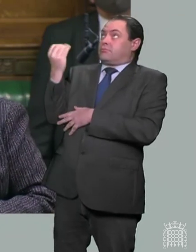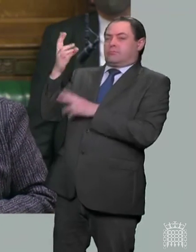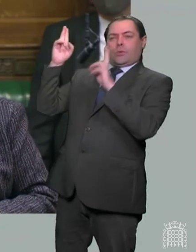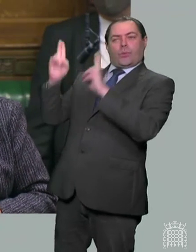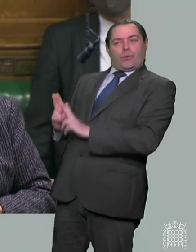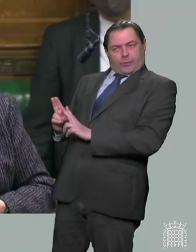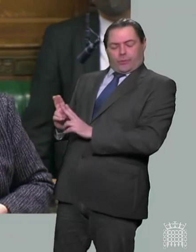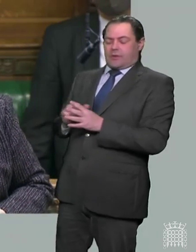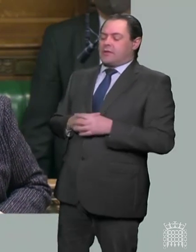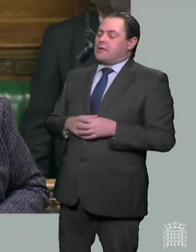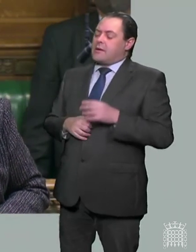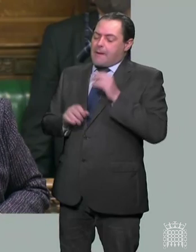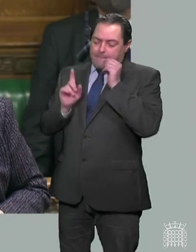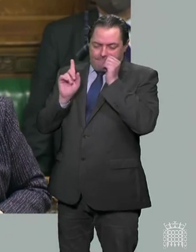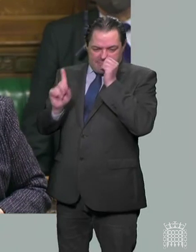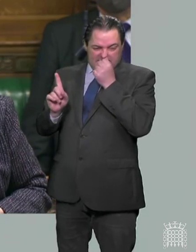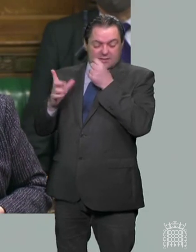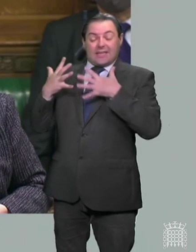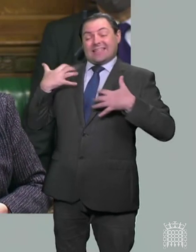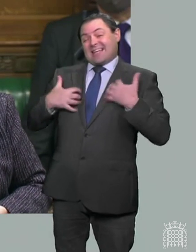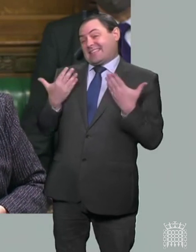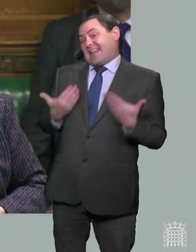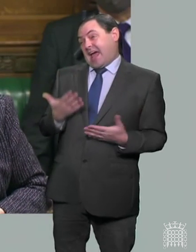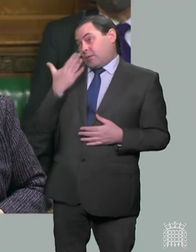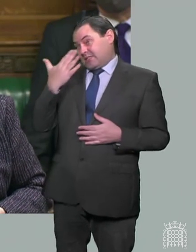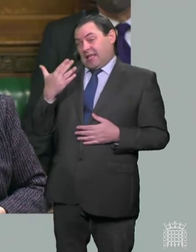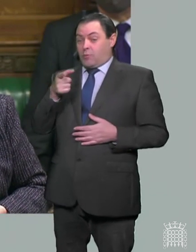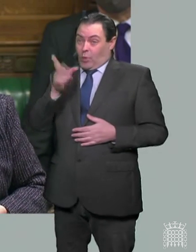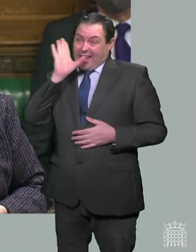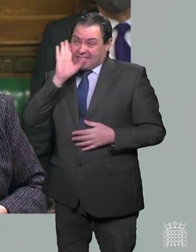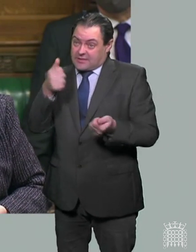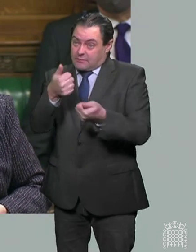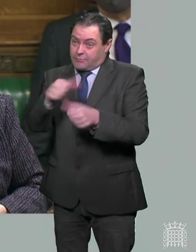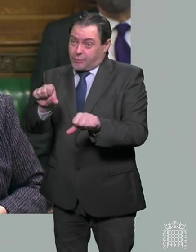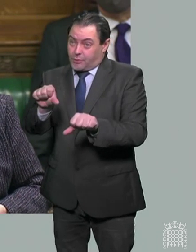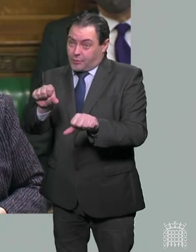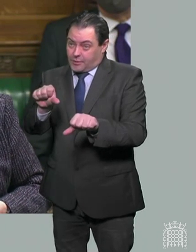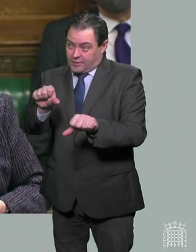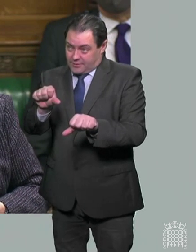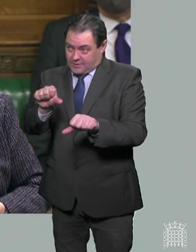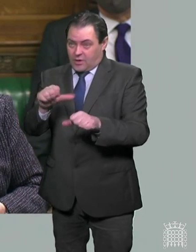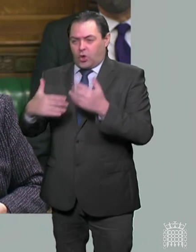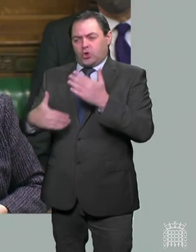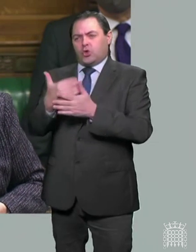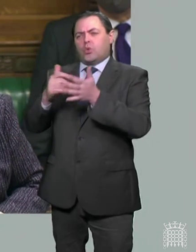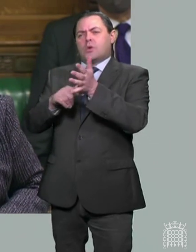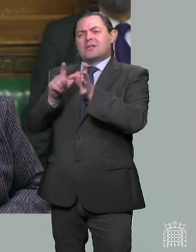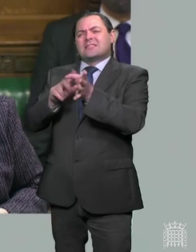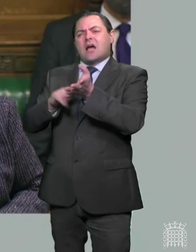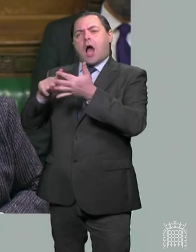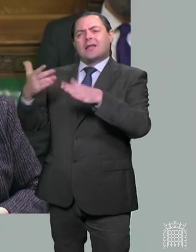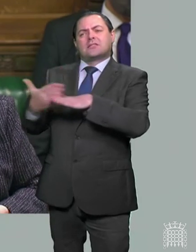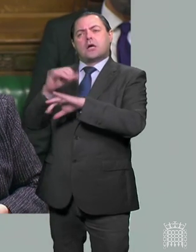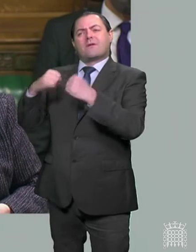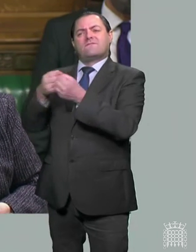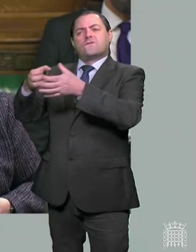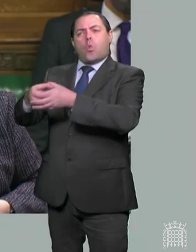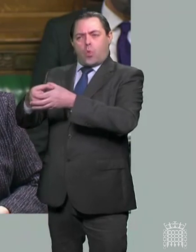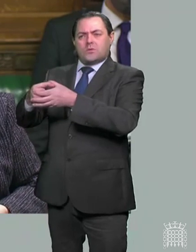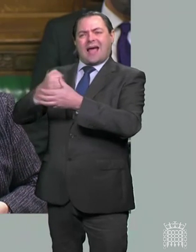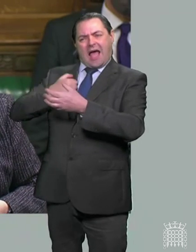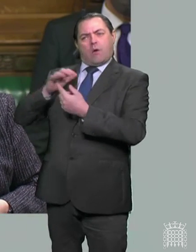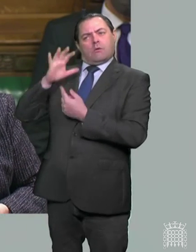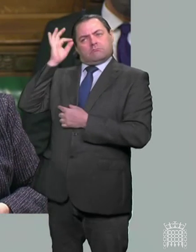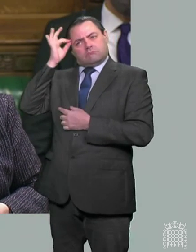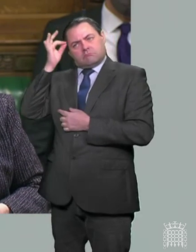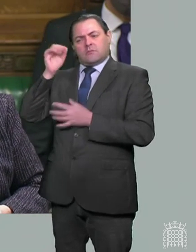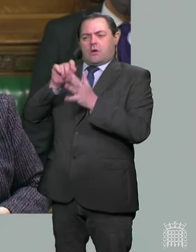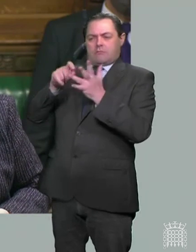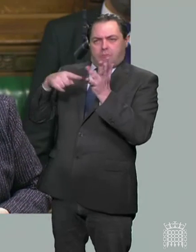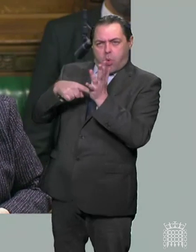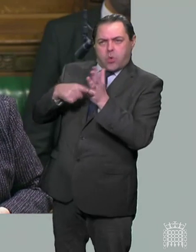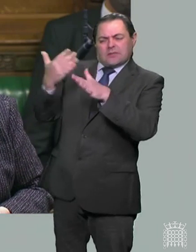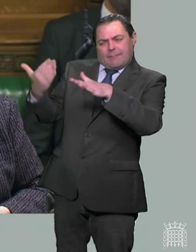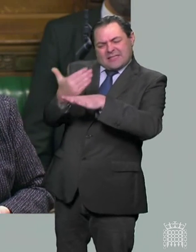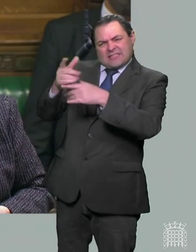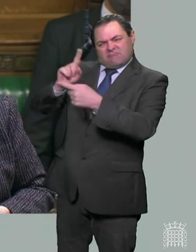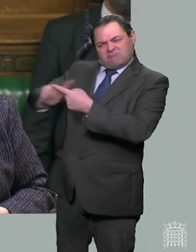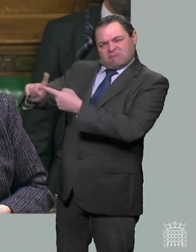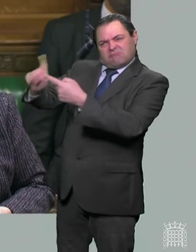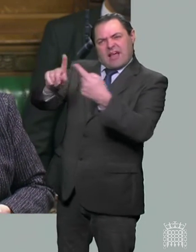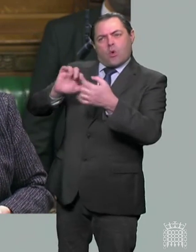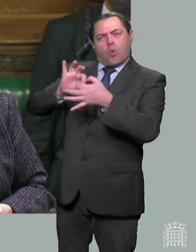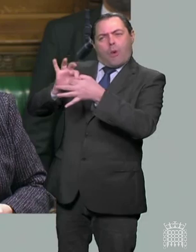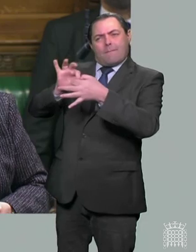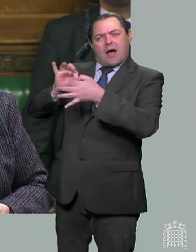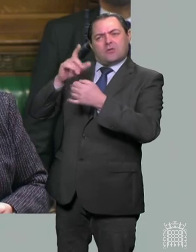However, I am very excited to see our voice is now being magnified by a new Tyne taskforce set up by local authorities, the port, businesses and the combined authority.